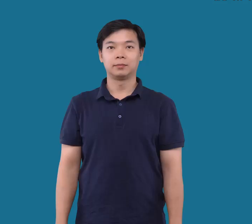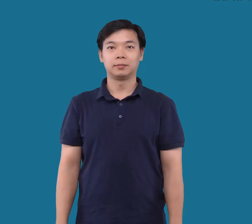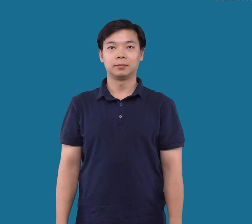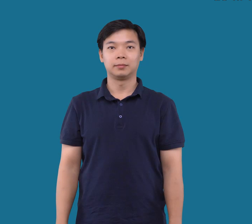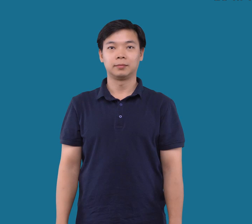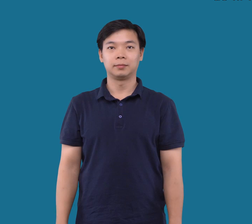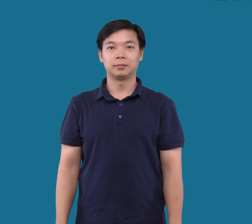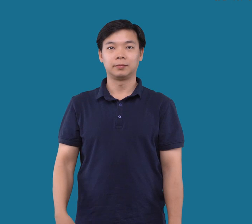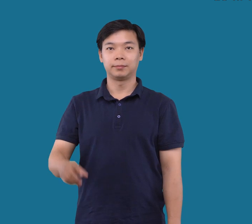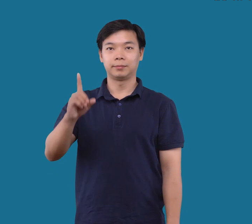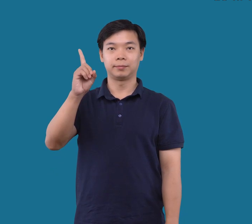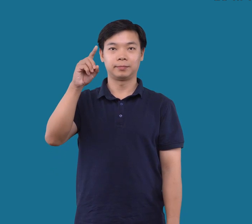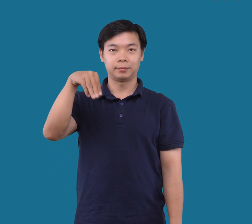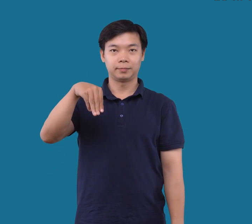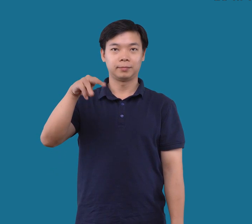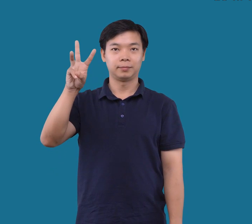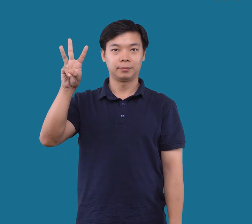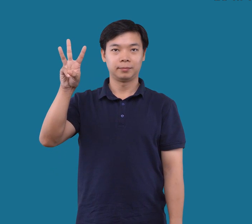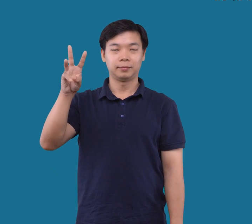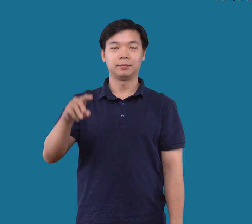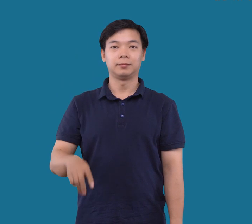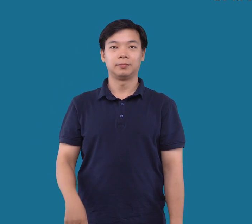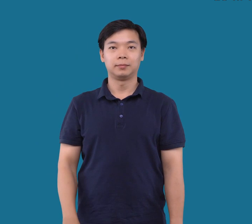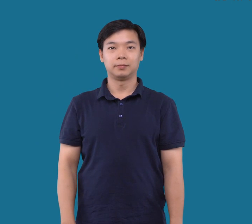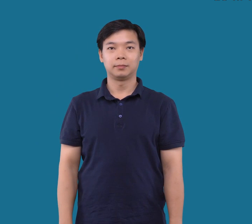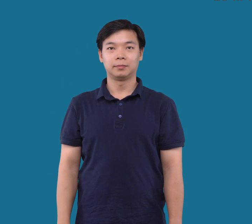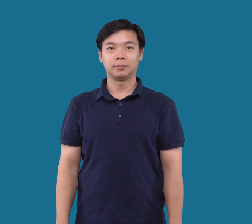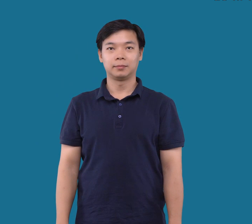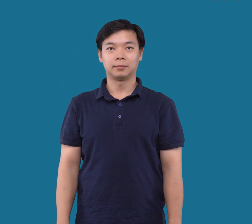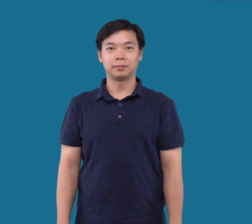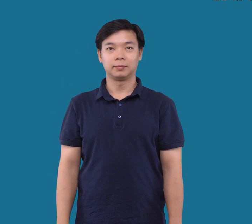đề-xi-mét khối (dm3)